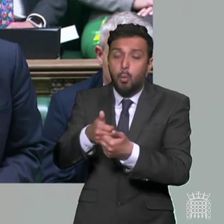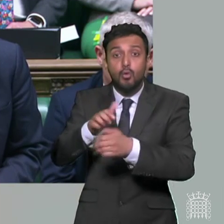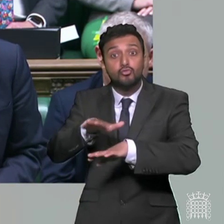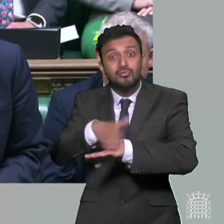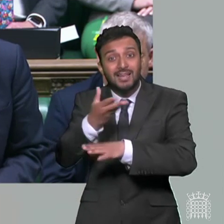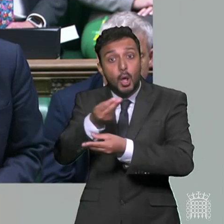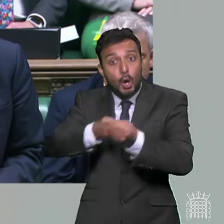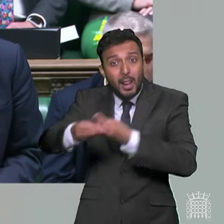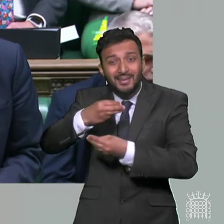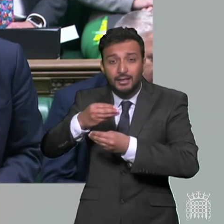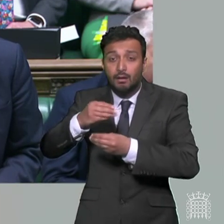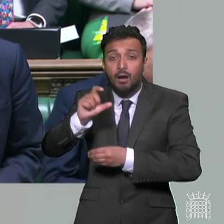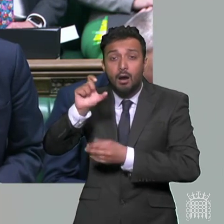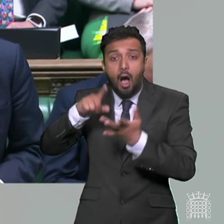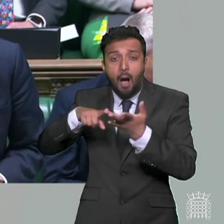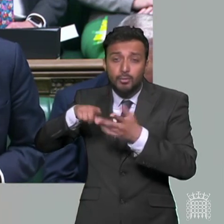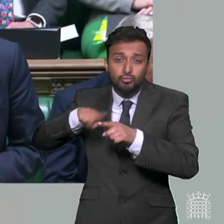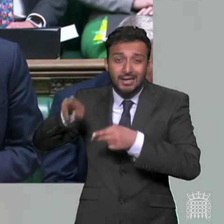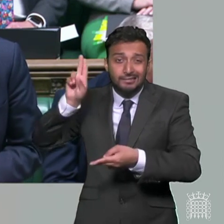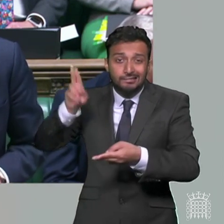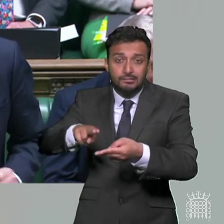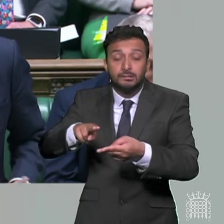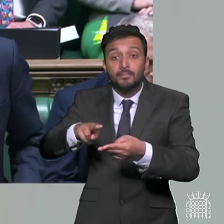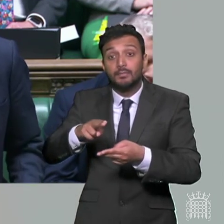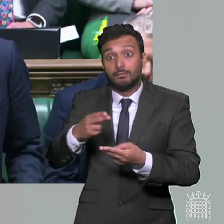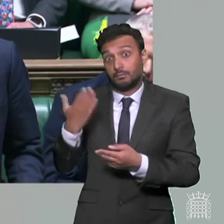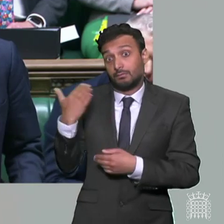This morning, I had meetings with ministerial colleagues and others.